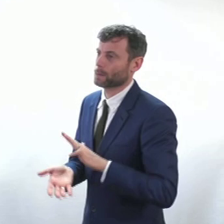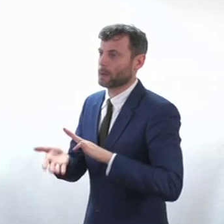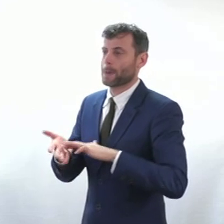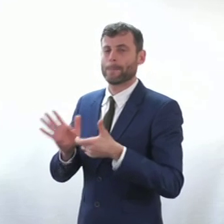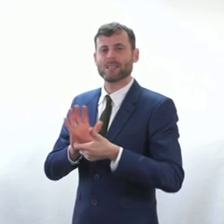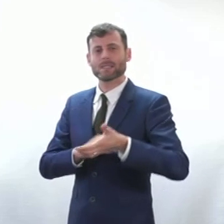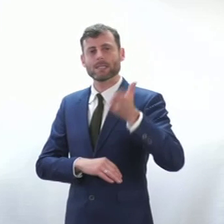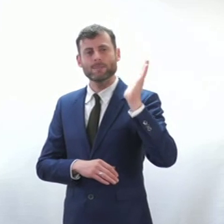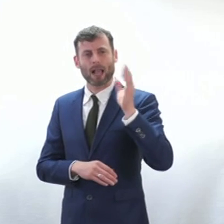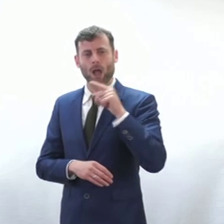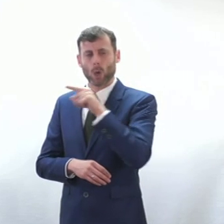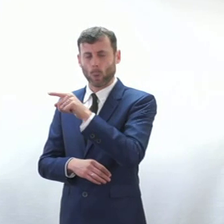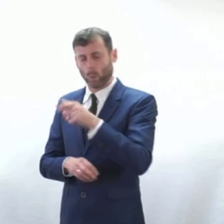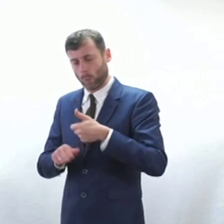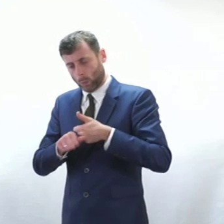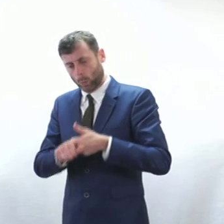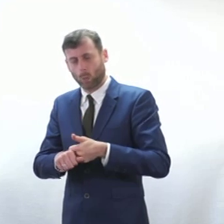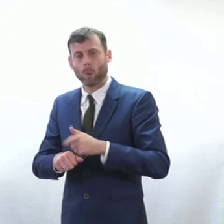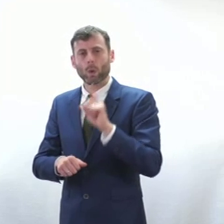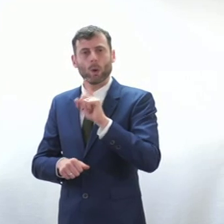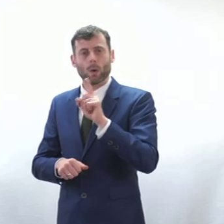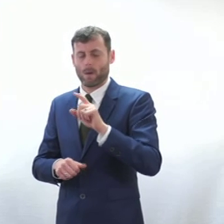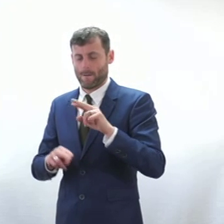Mr Speaker, I know you are a strong supporter of the Falkland Islands.